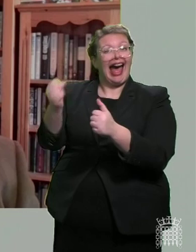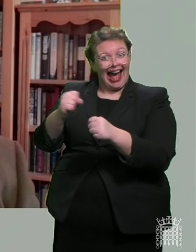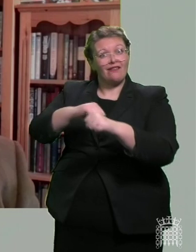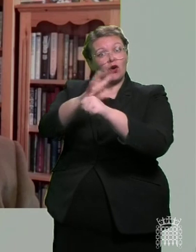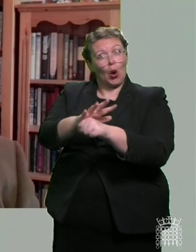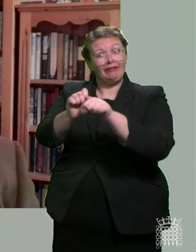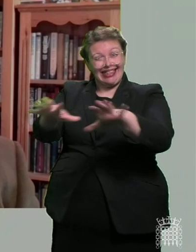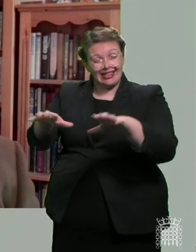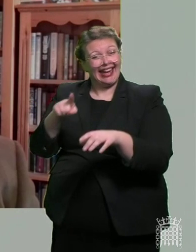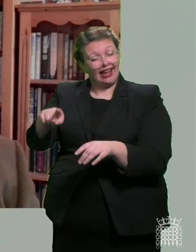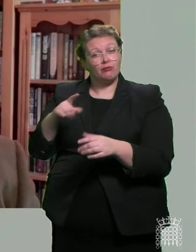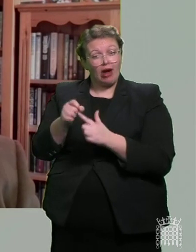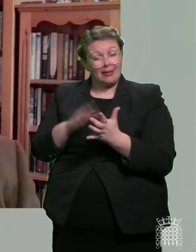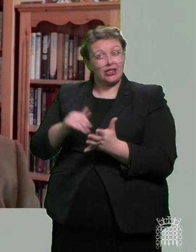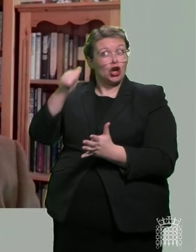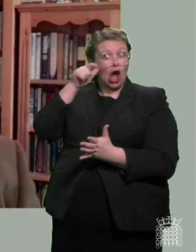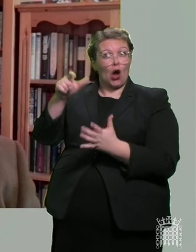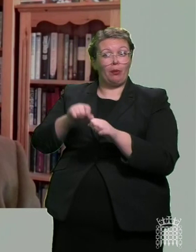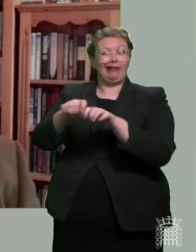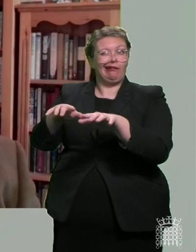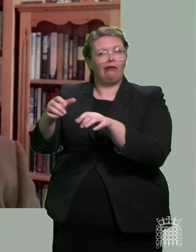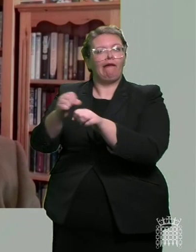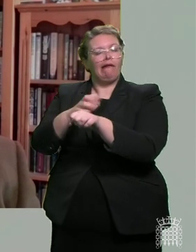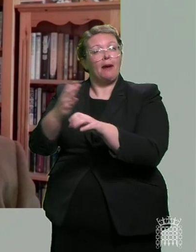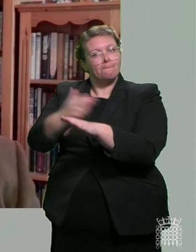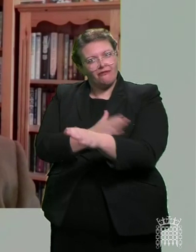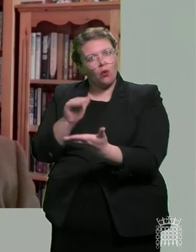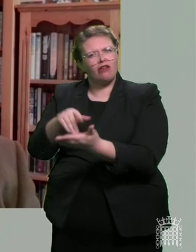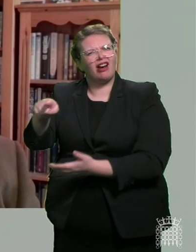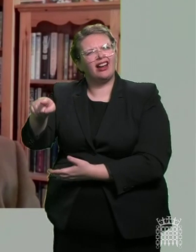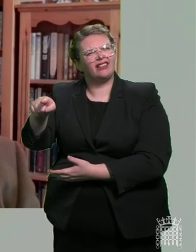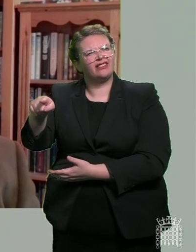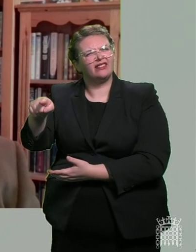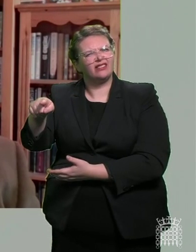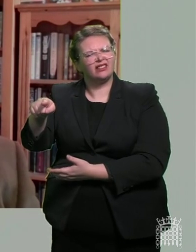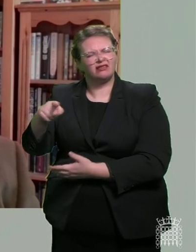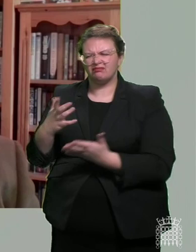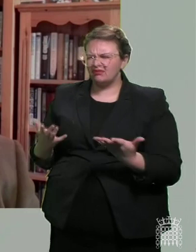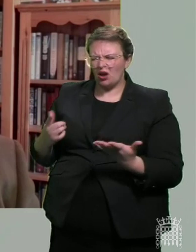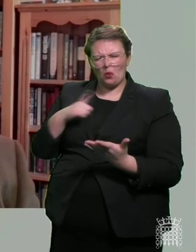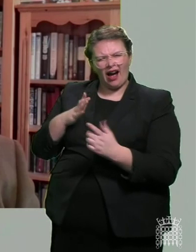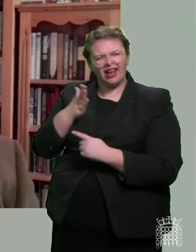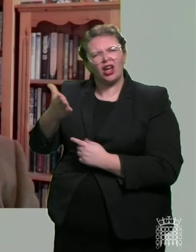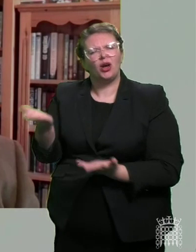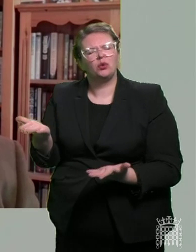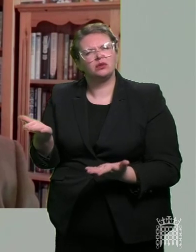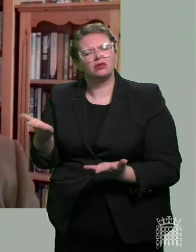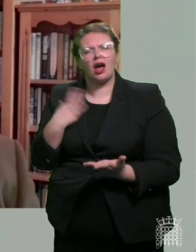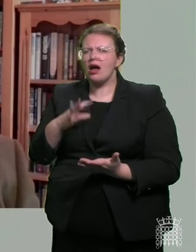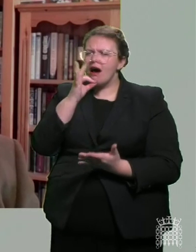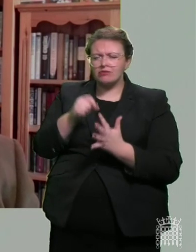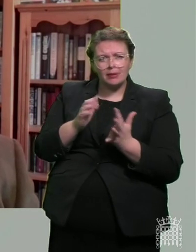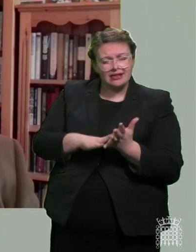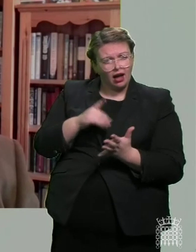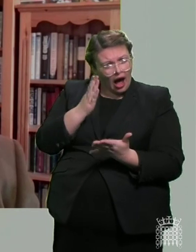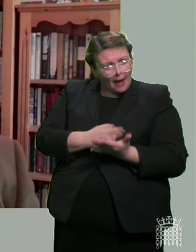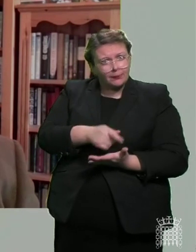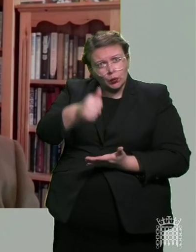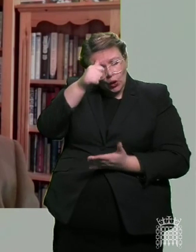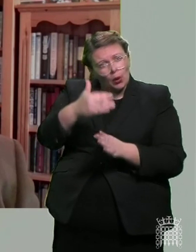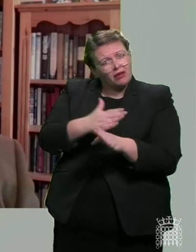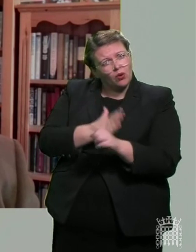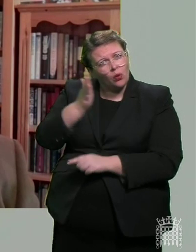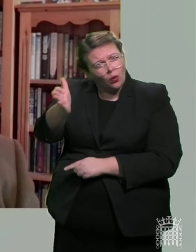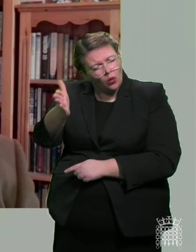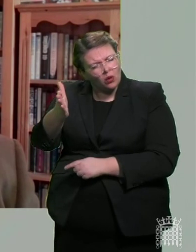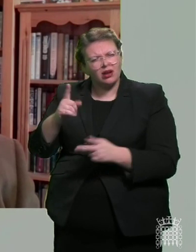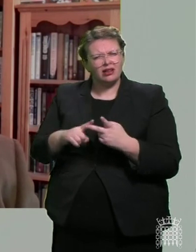In respect of the right honourable and learned Gentleman’s last answer, may I advise him to consult YouTube, where he will find an answer?